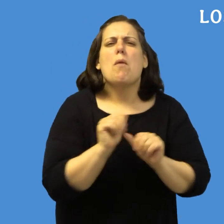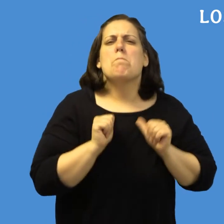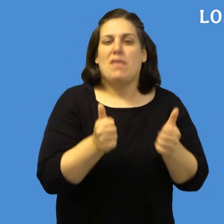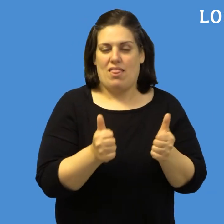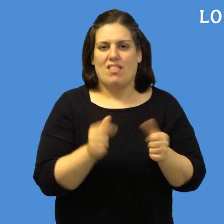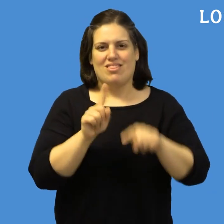empezar